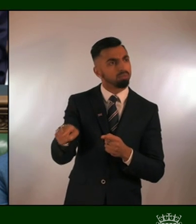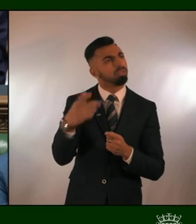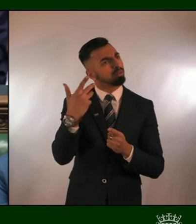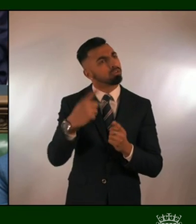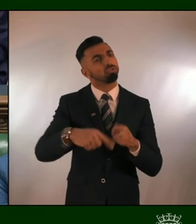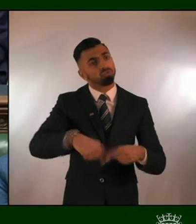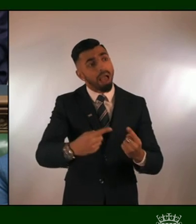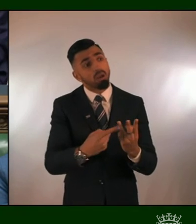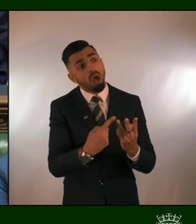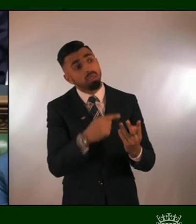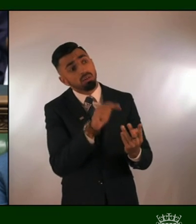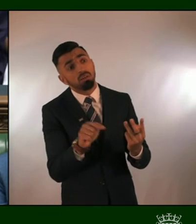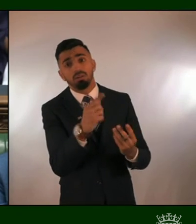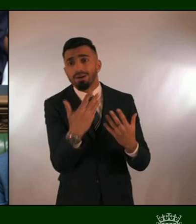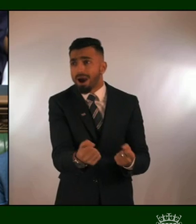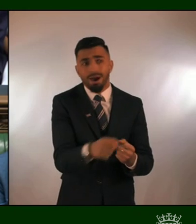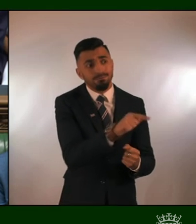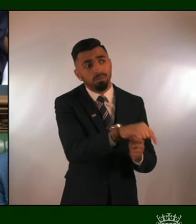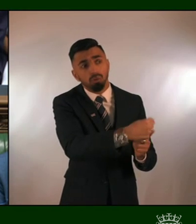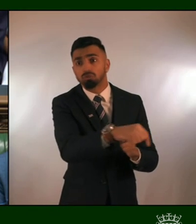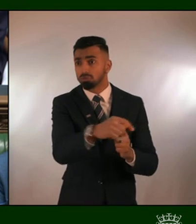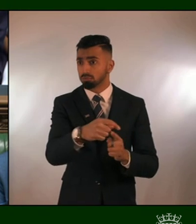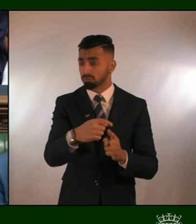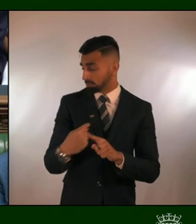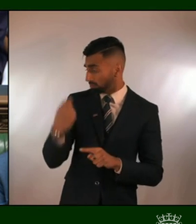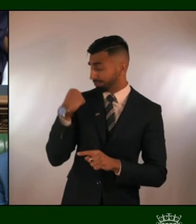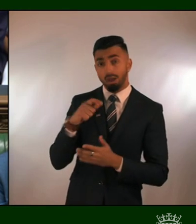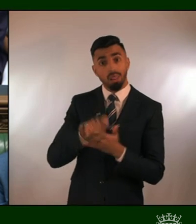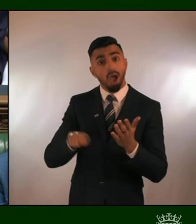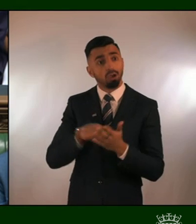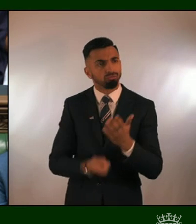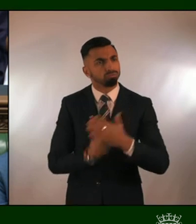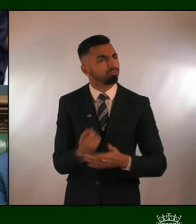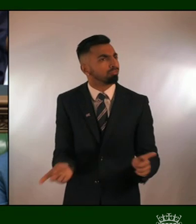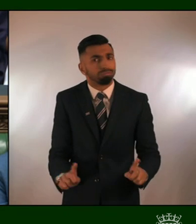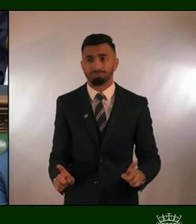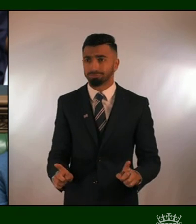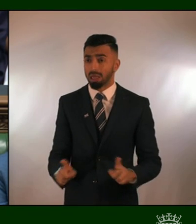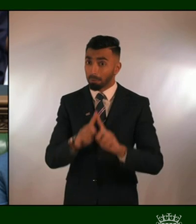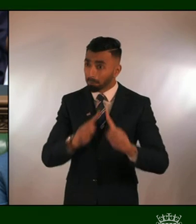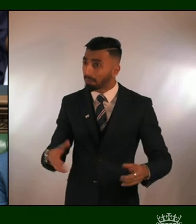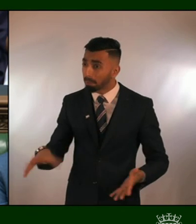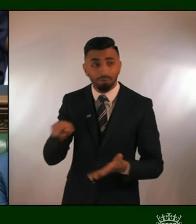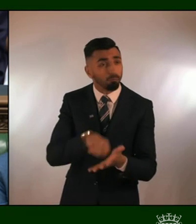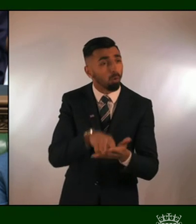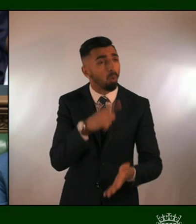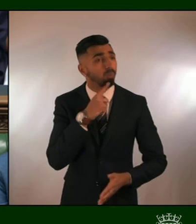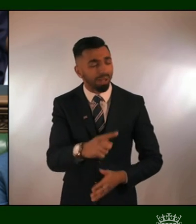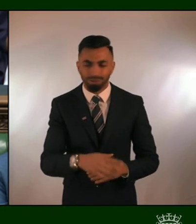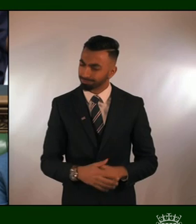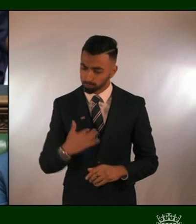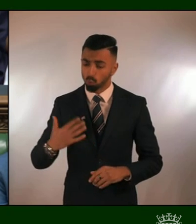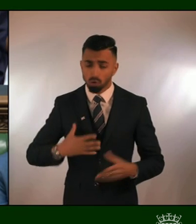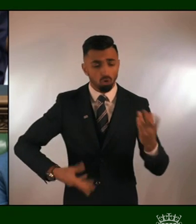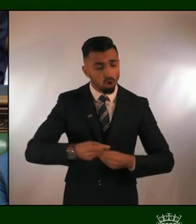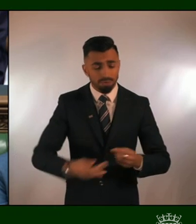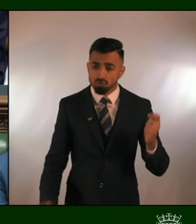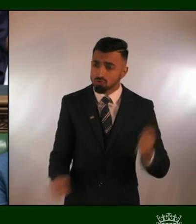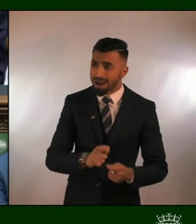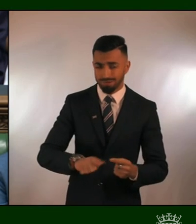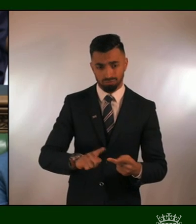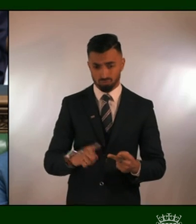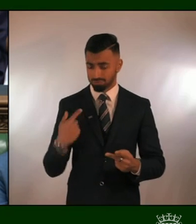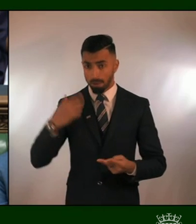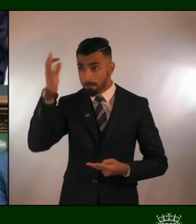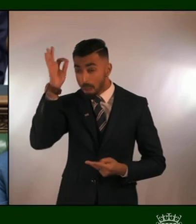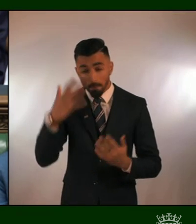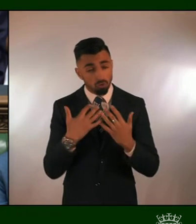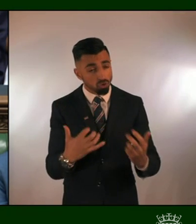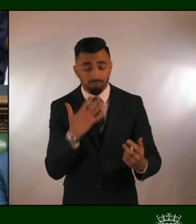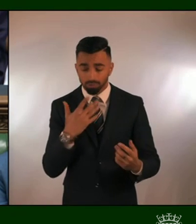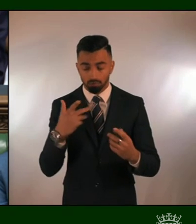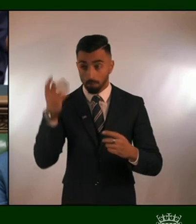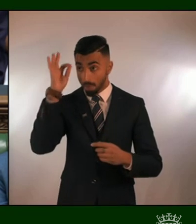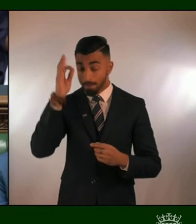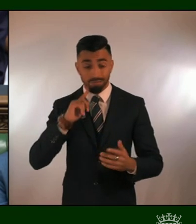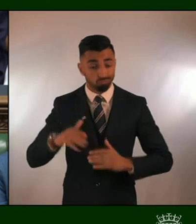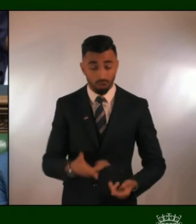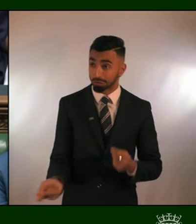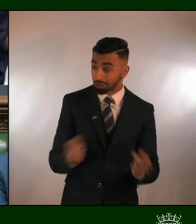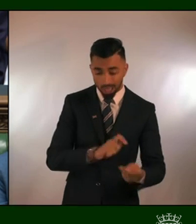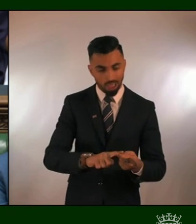We have just had an election where people voted for change—change in our economy, change in our public services, change in the cost of living, change in our economic geography.